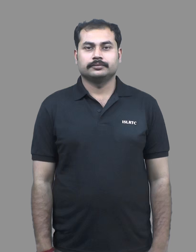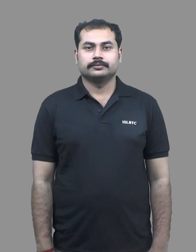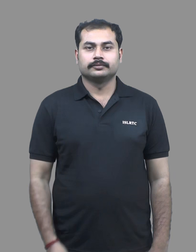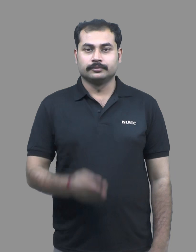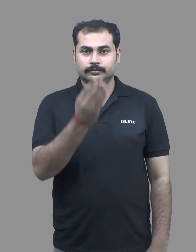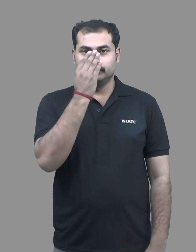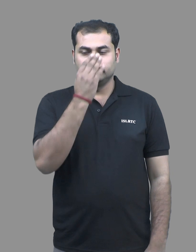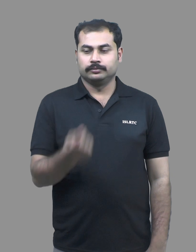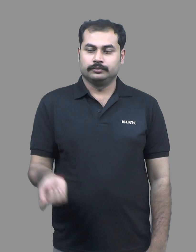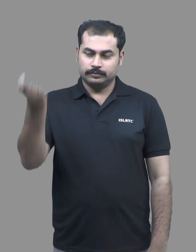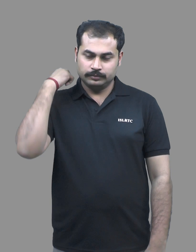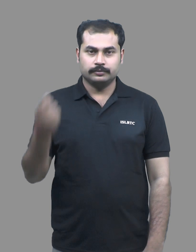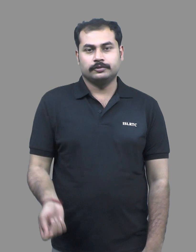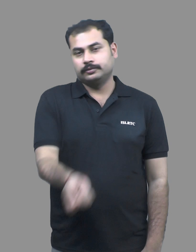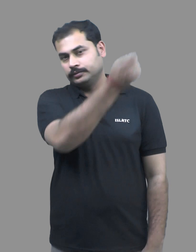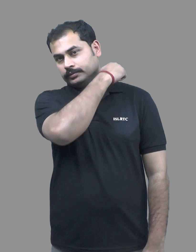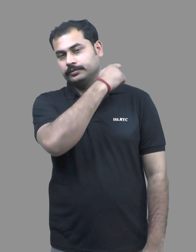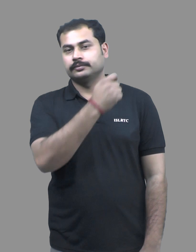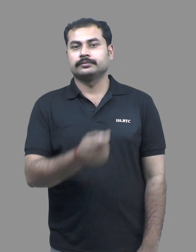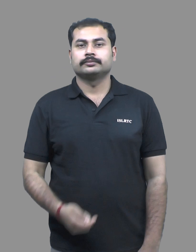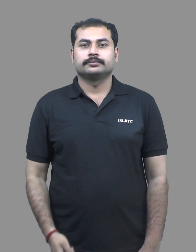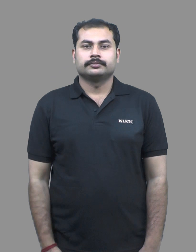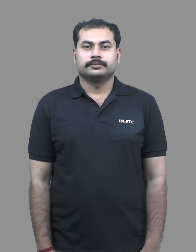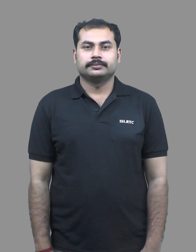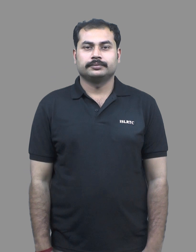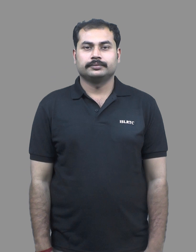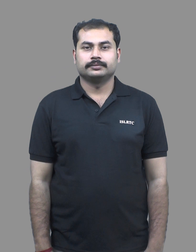Muharram